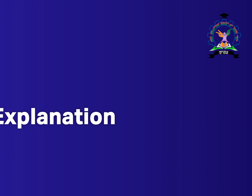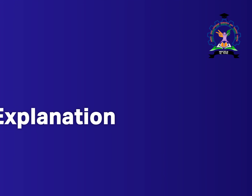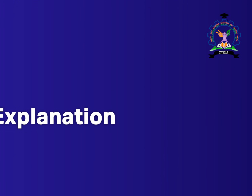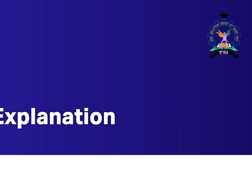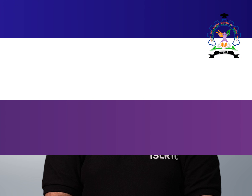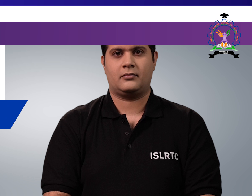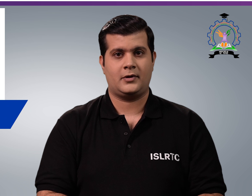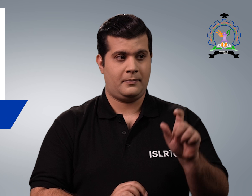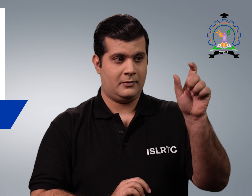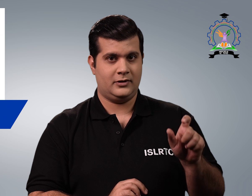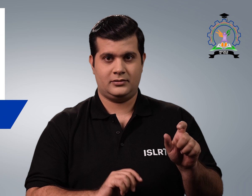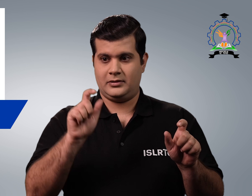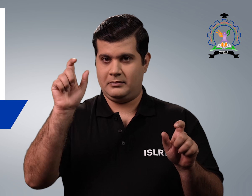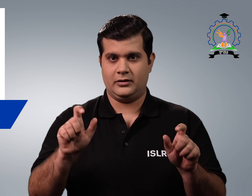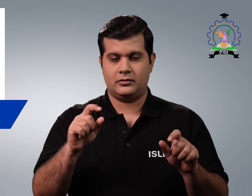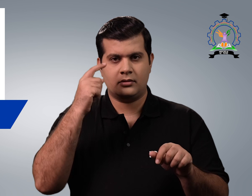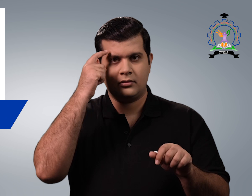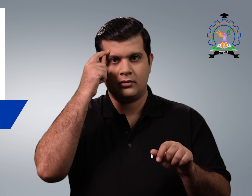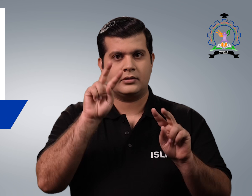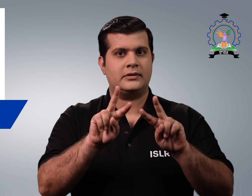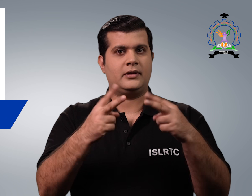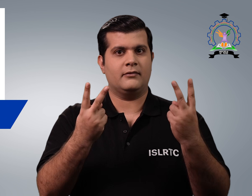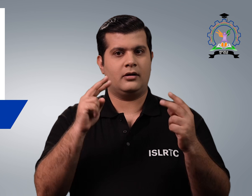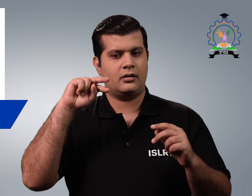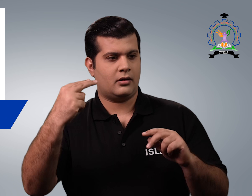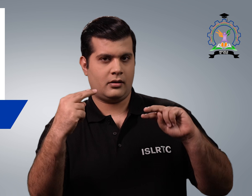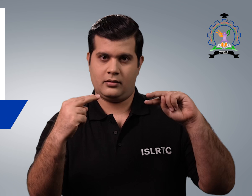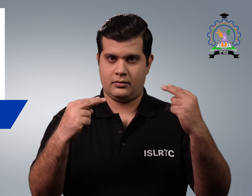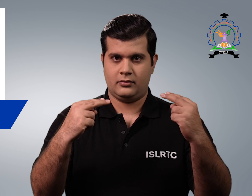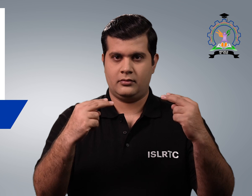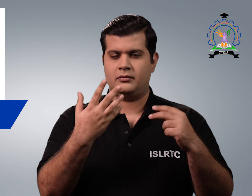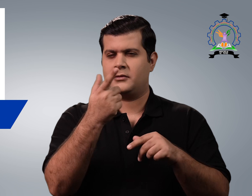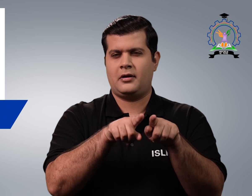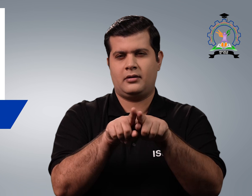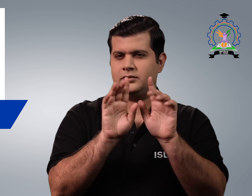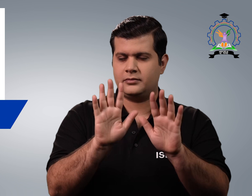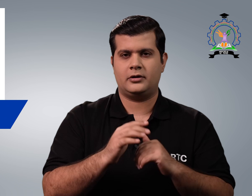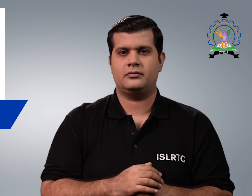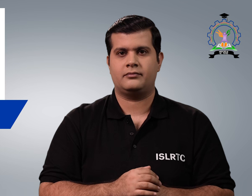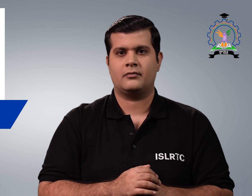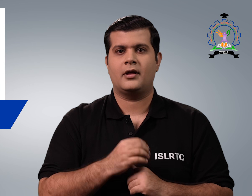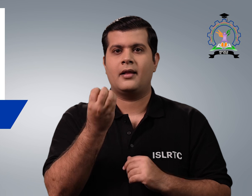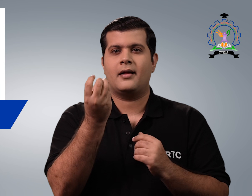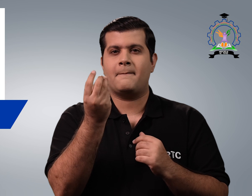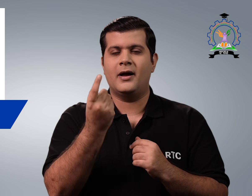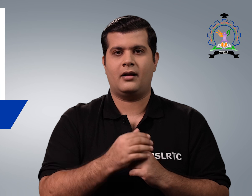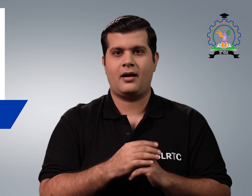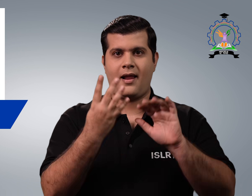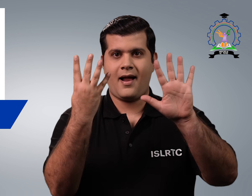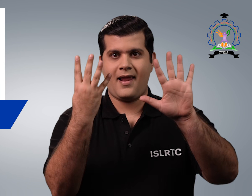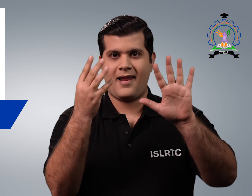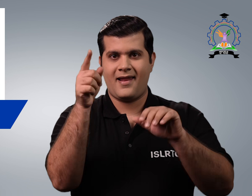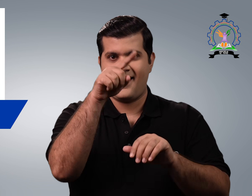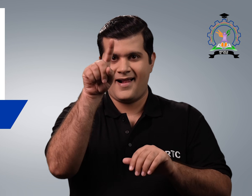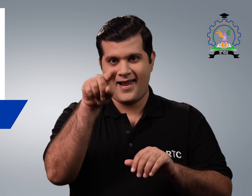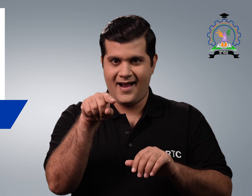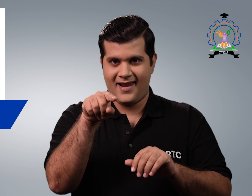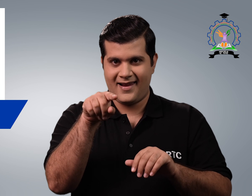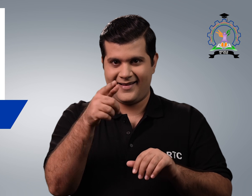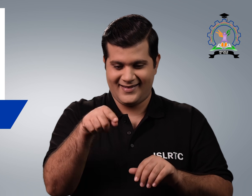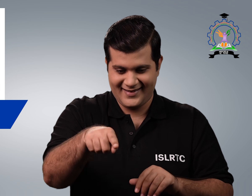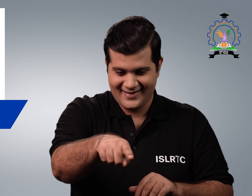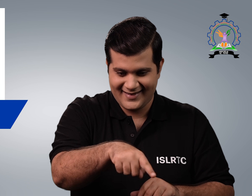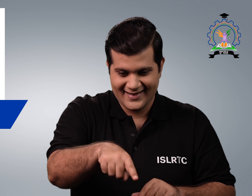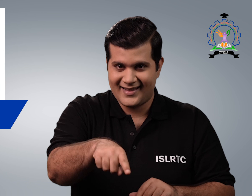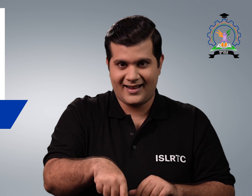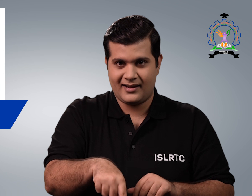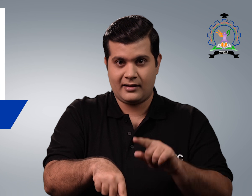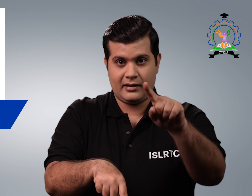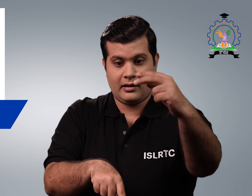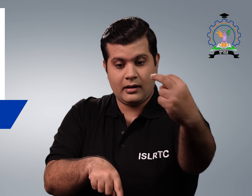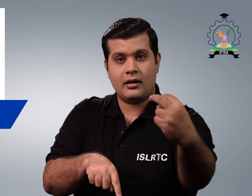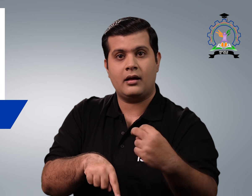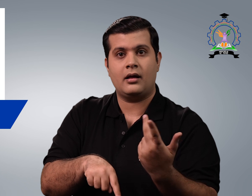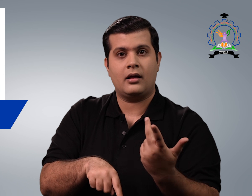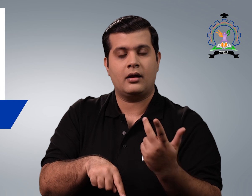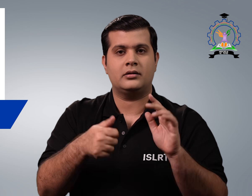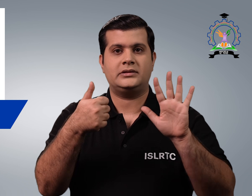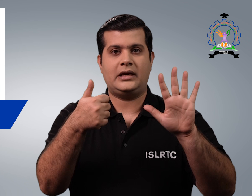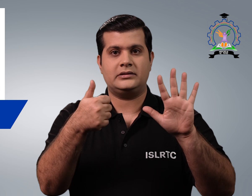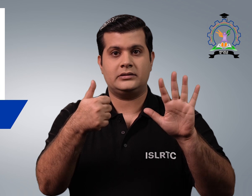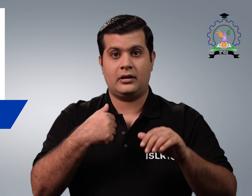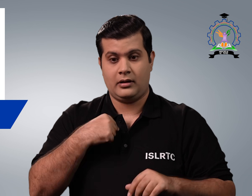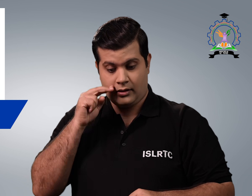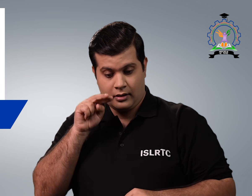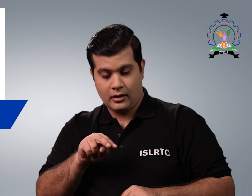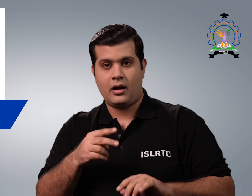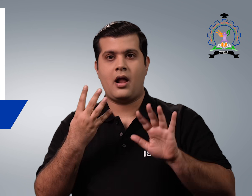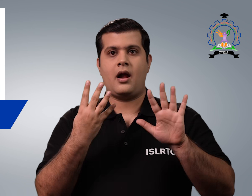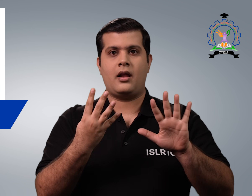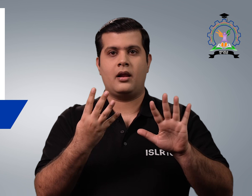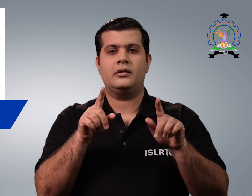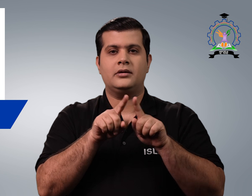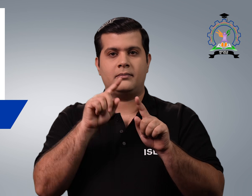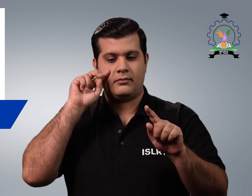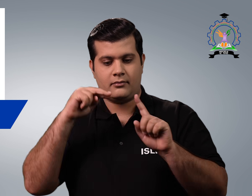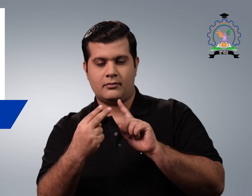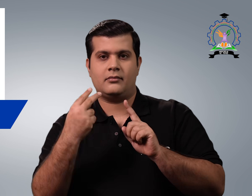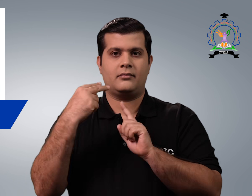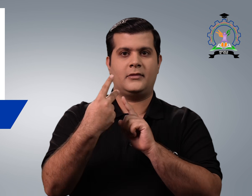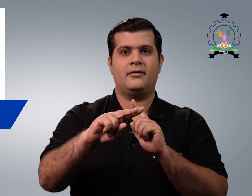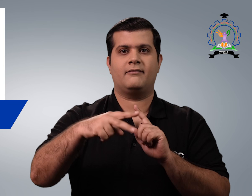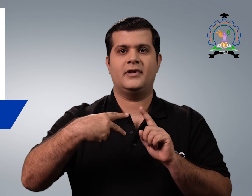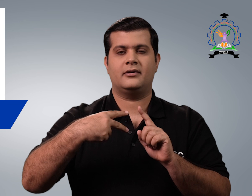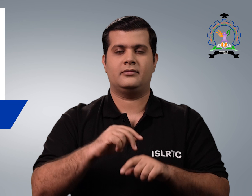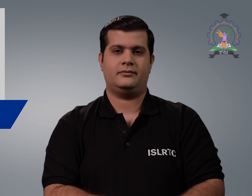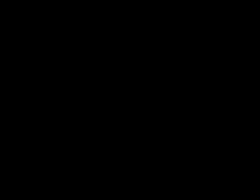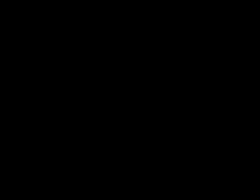Two people having their own opinion about something. For example, one person might view the number 9 as 6 from one perspective, and the other will view it as 9. Both have a different point of view.